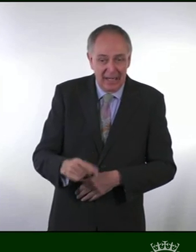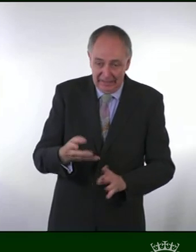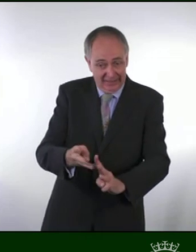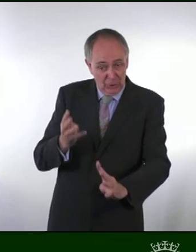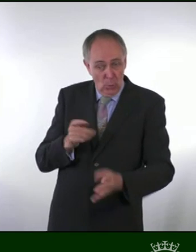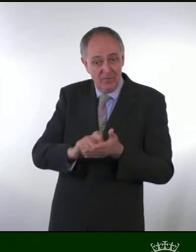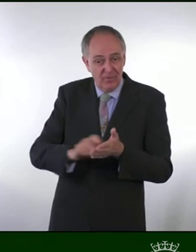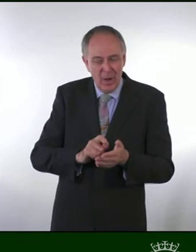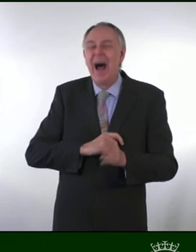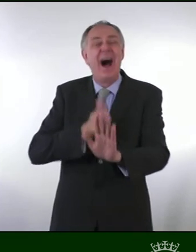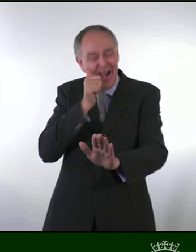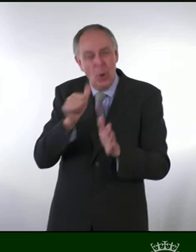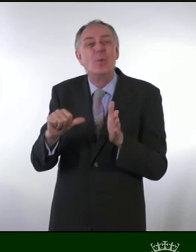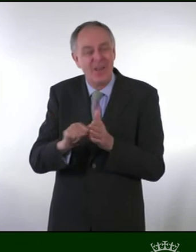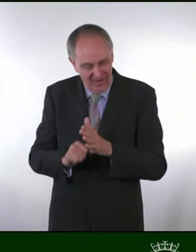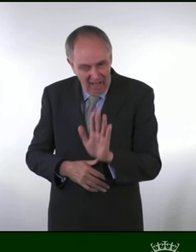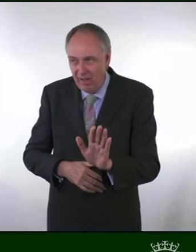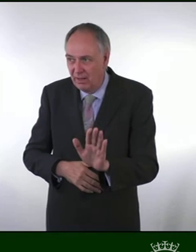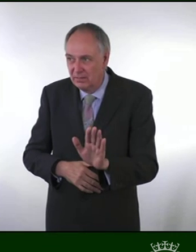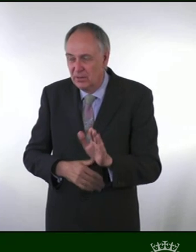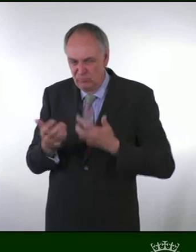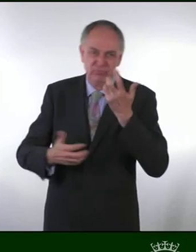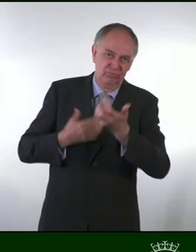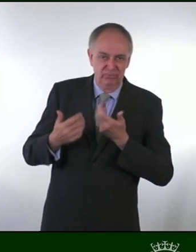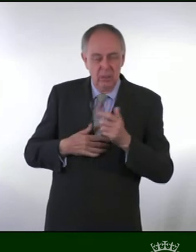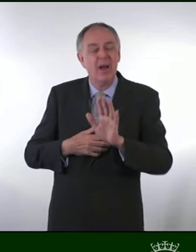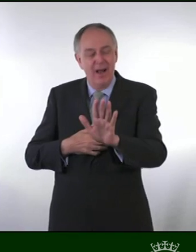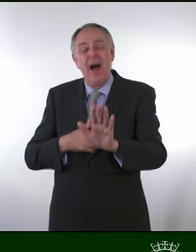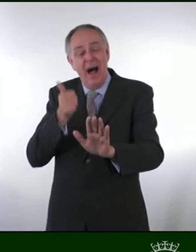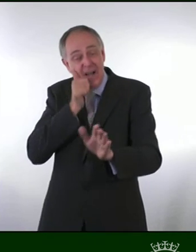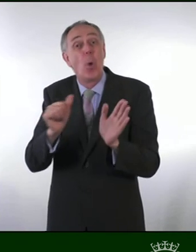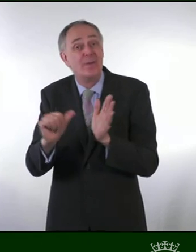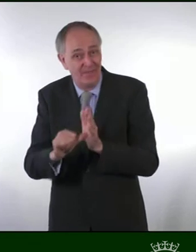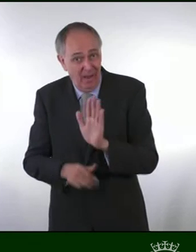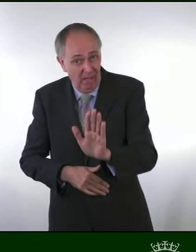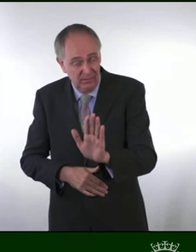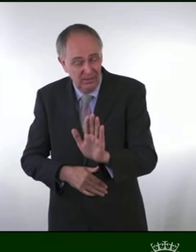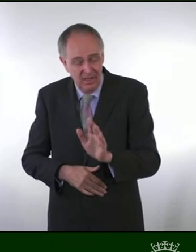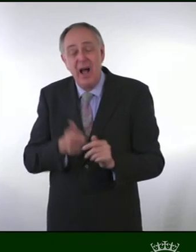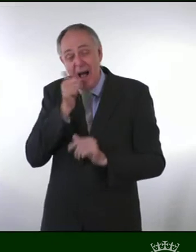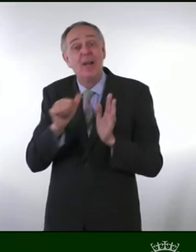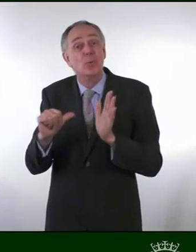I know it is difficult, and I apologise to colleagues for the inconvenience.